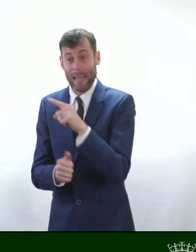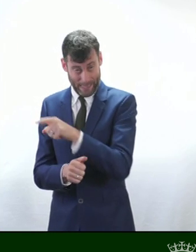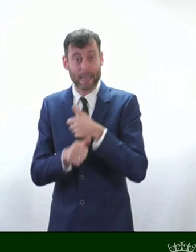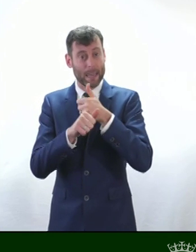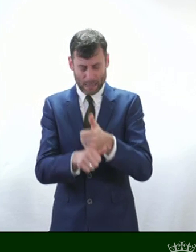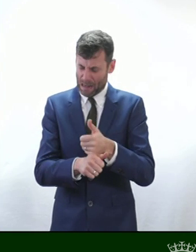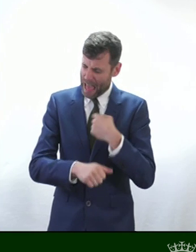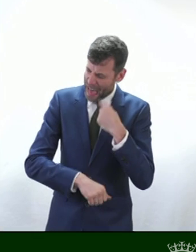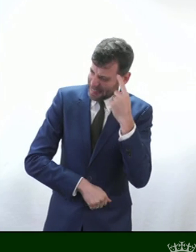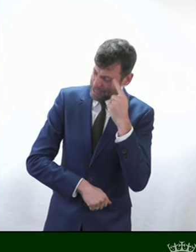I think I did.